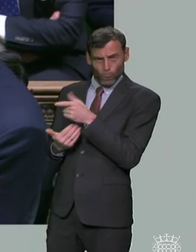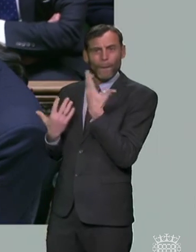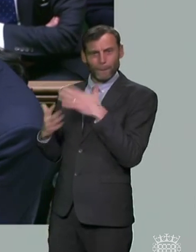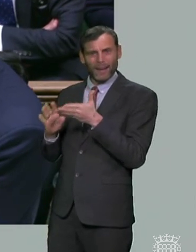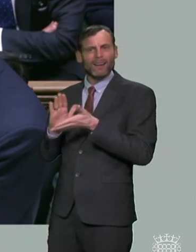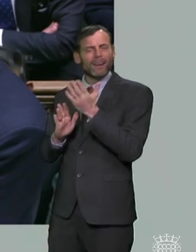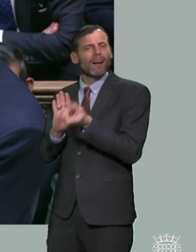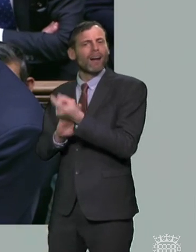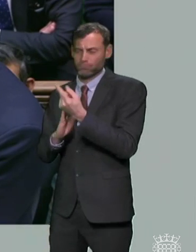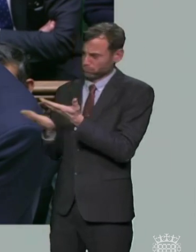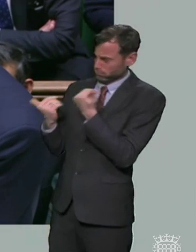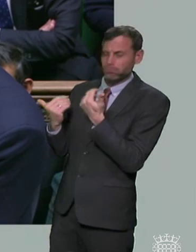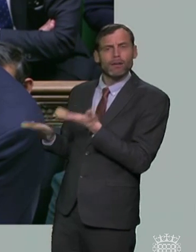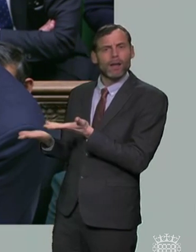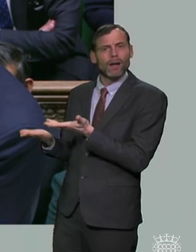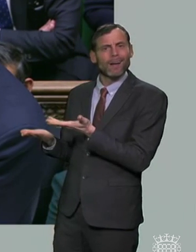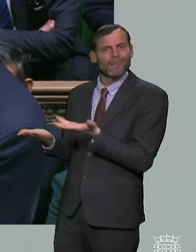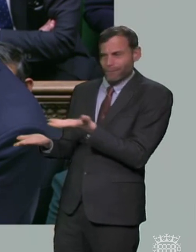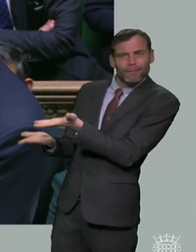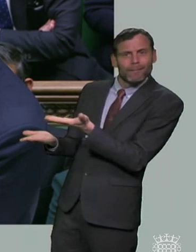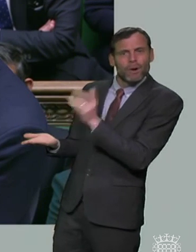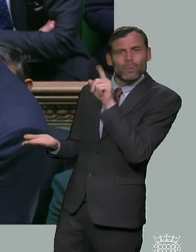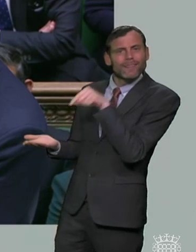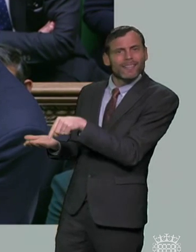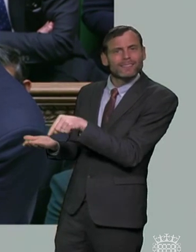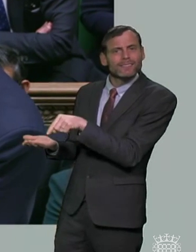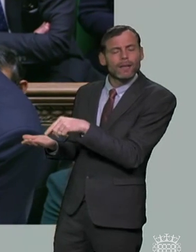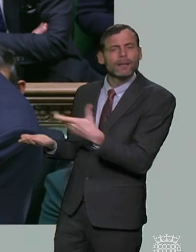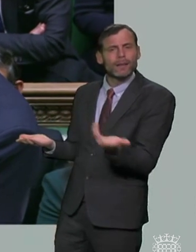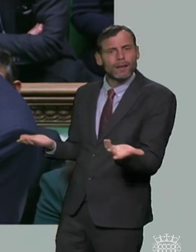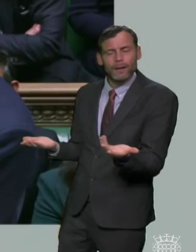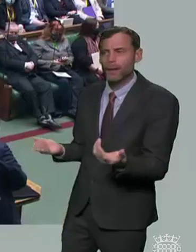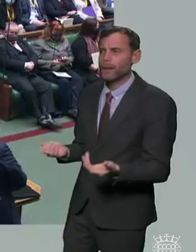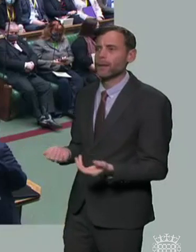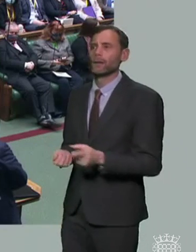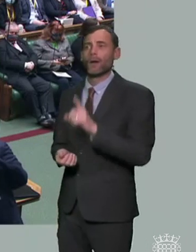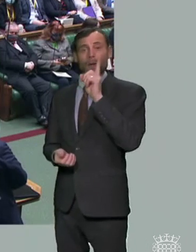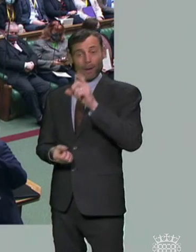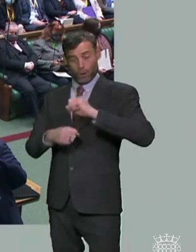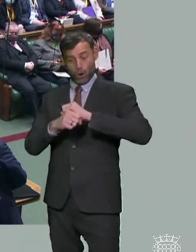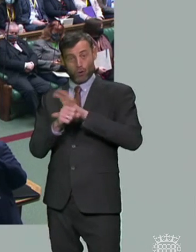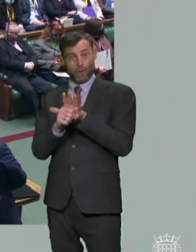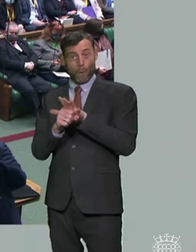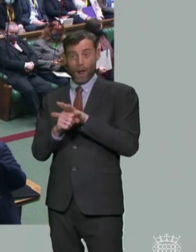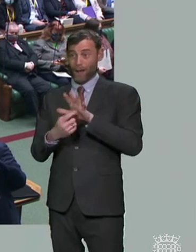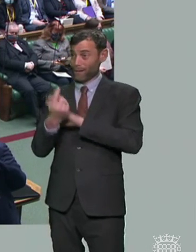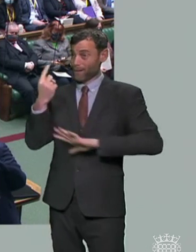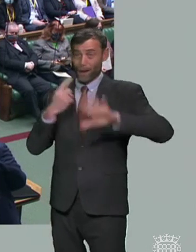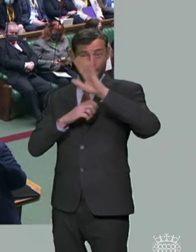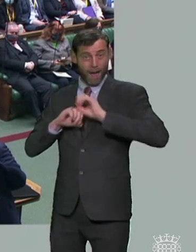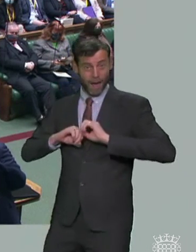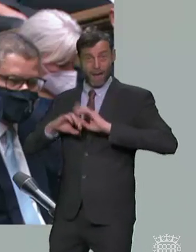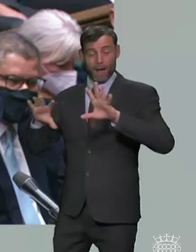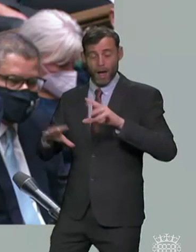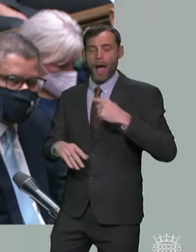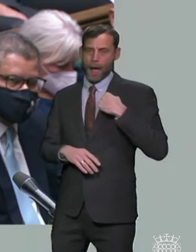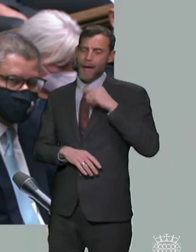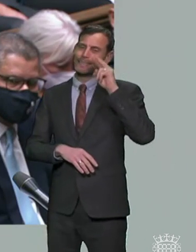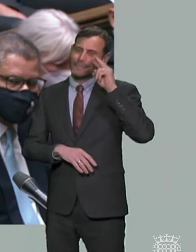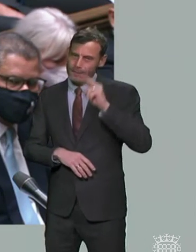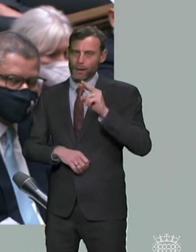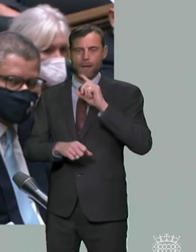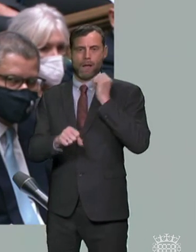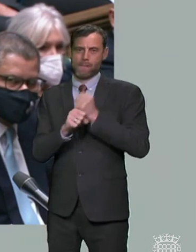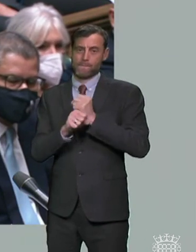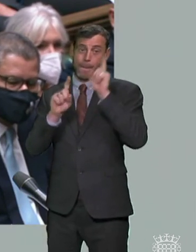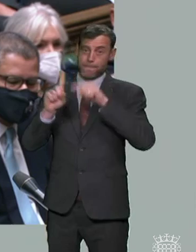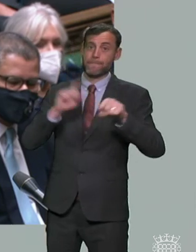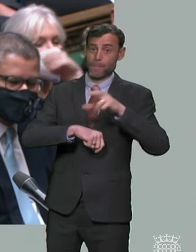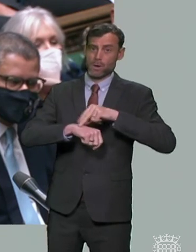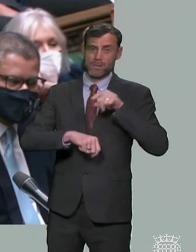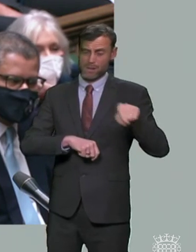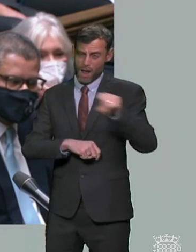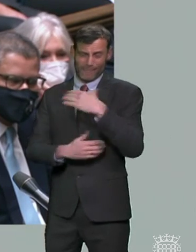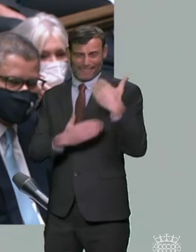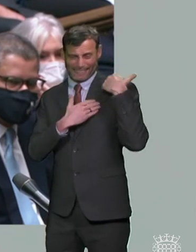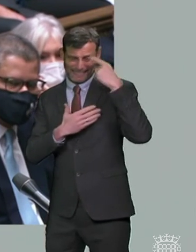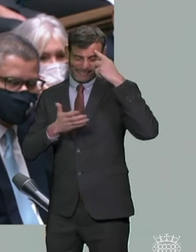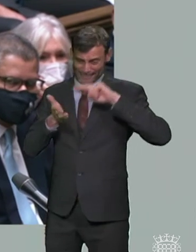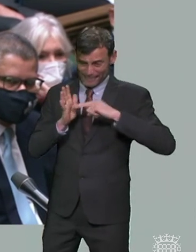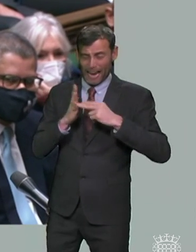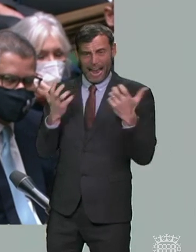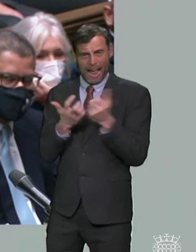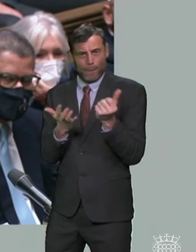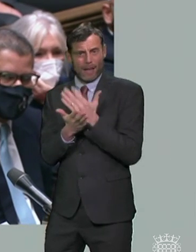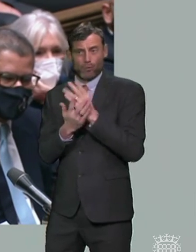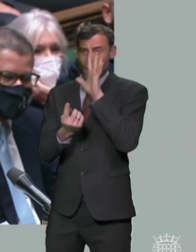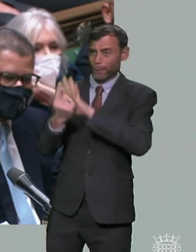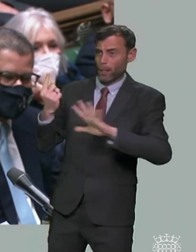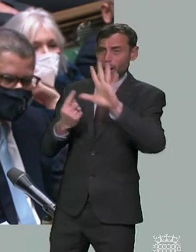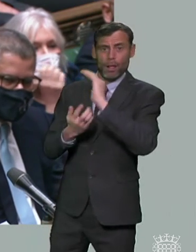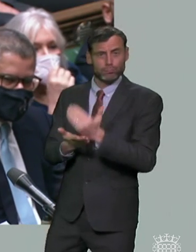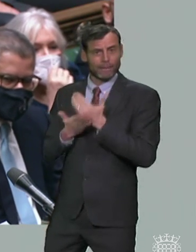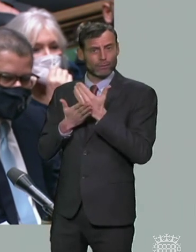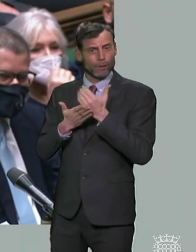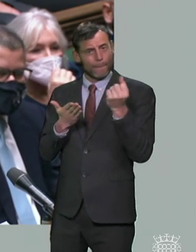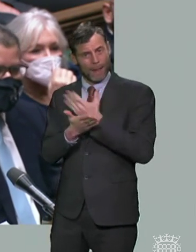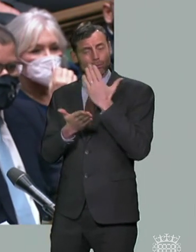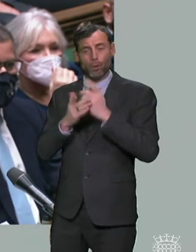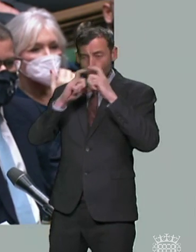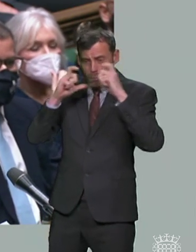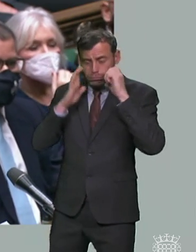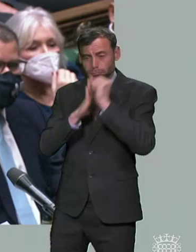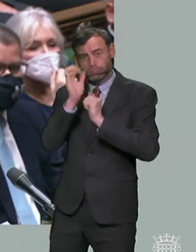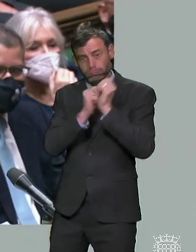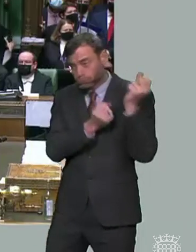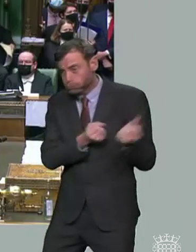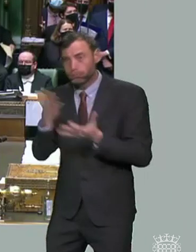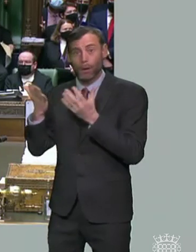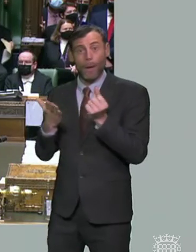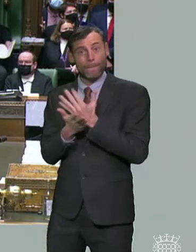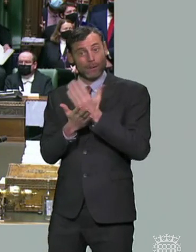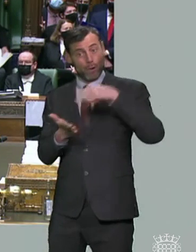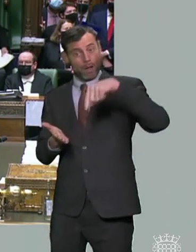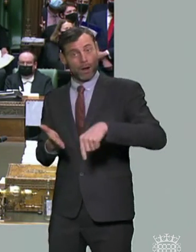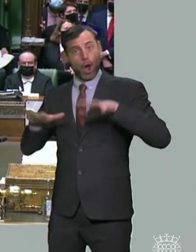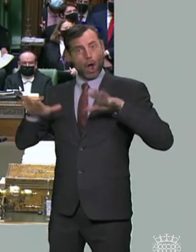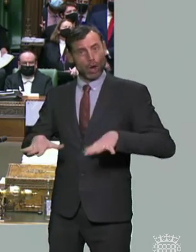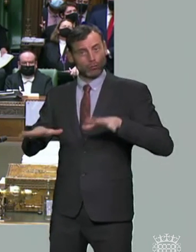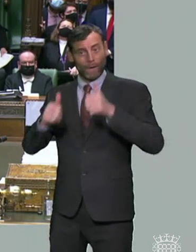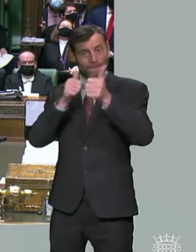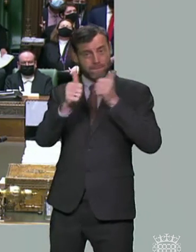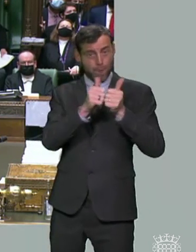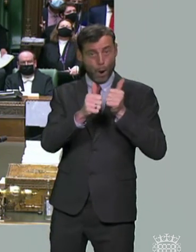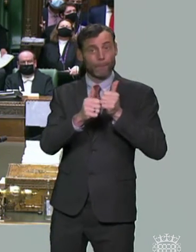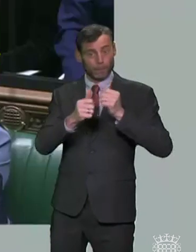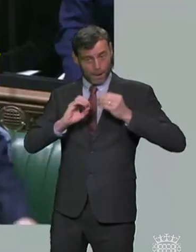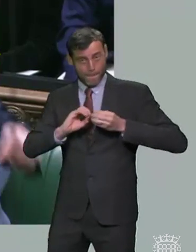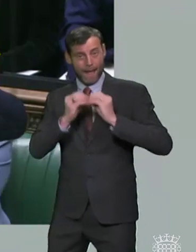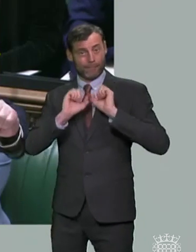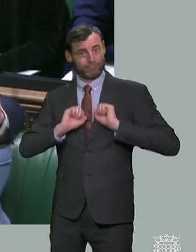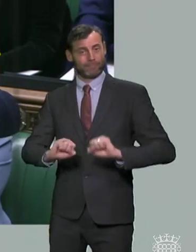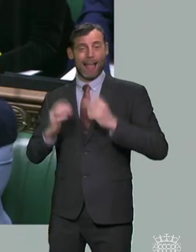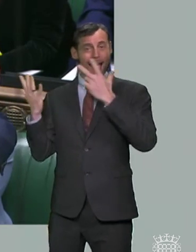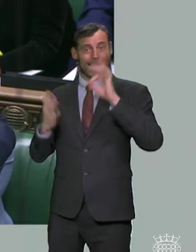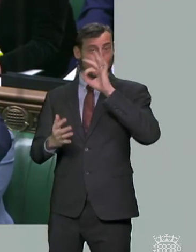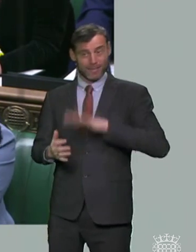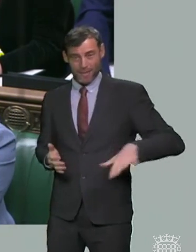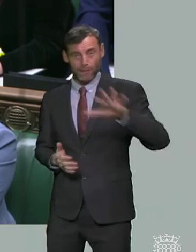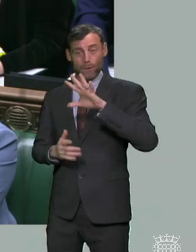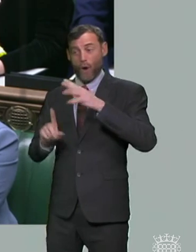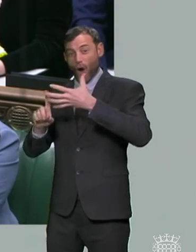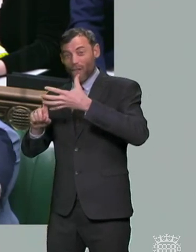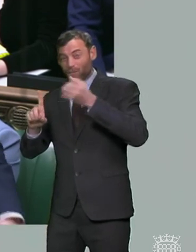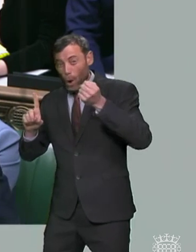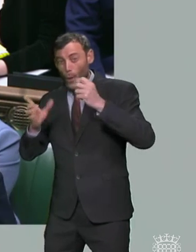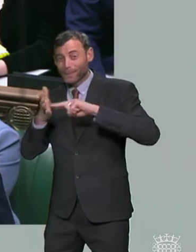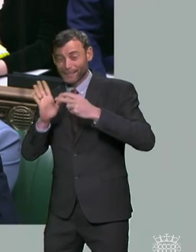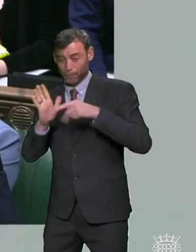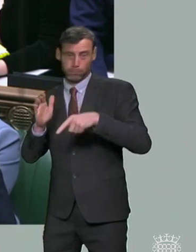What I can tell the House is that, throughout the pandemic, people across Government have been working flat out to protect the British public with huge quantities of personal protective equipment, so we can now make 80% of it in this country, with the biggest and most generous furlough scheme virtually anywhere in the world, and with the fastest—and by